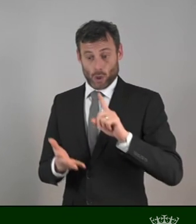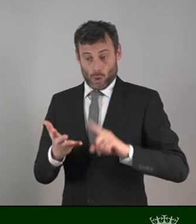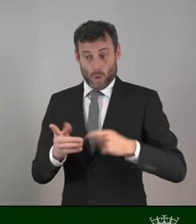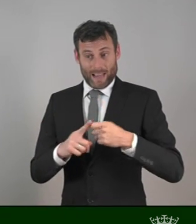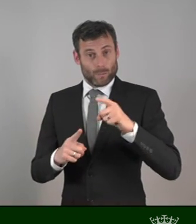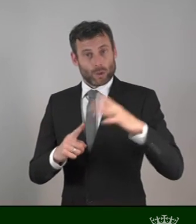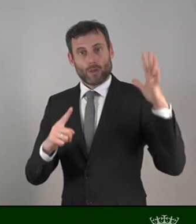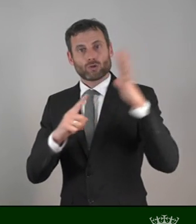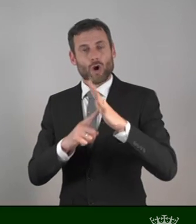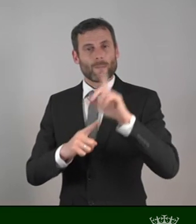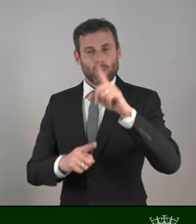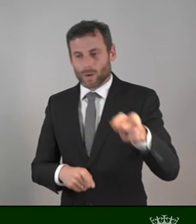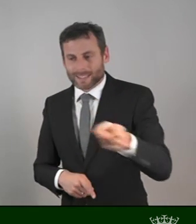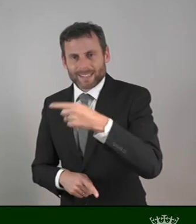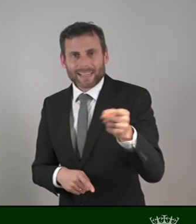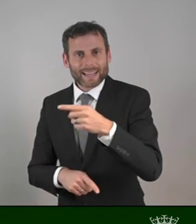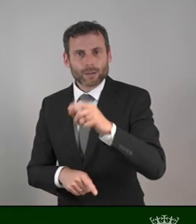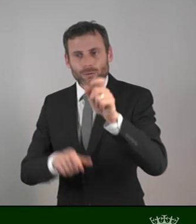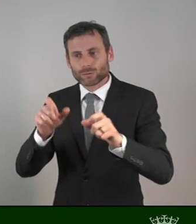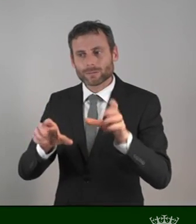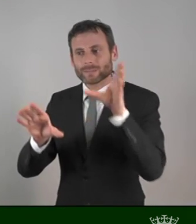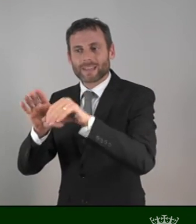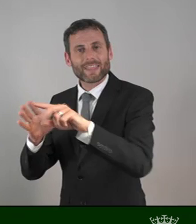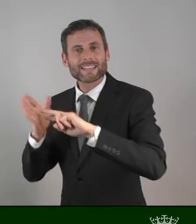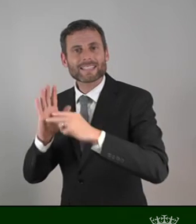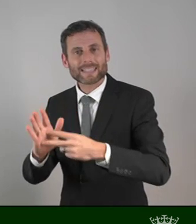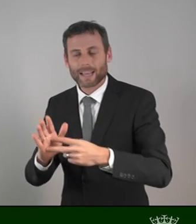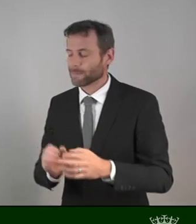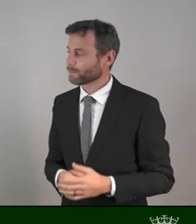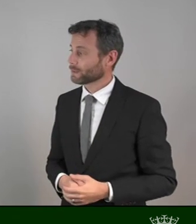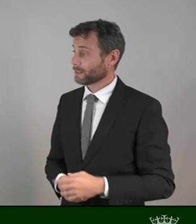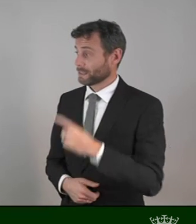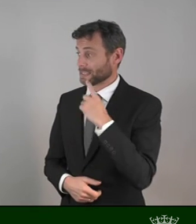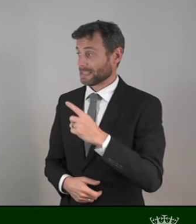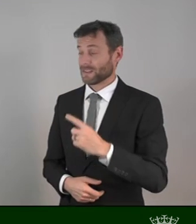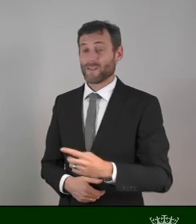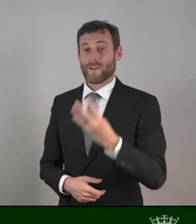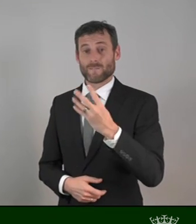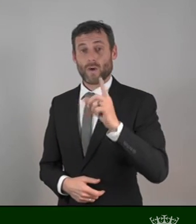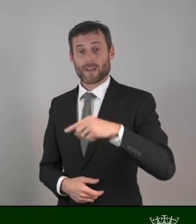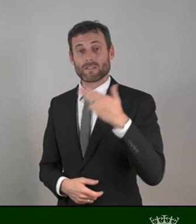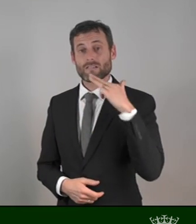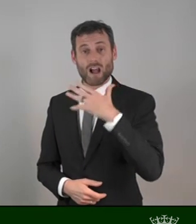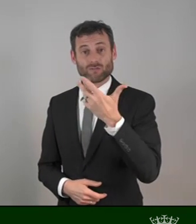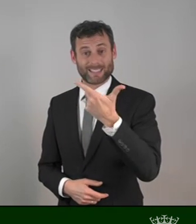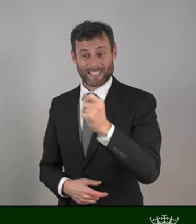The number of incoming higher education EU staff stood at 4,970 across the UK.